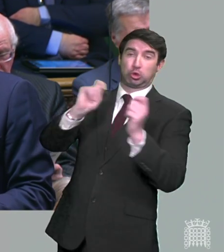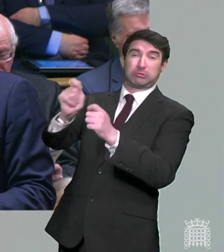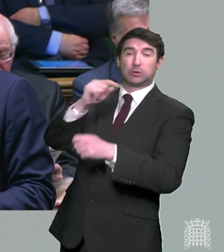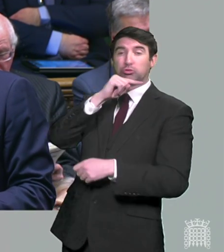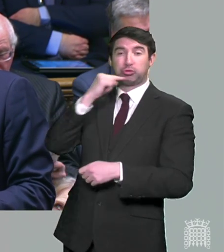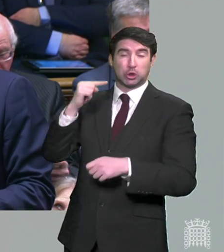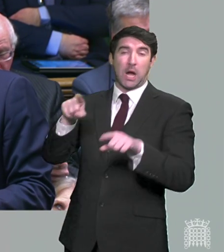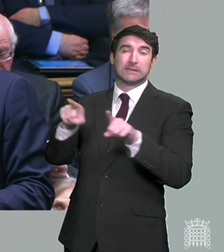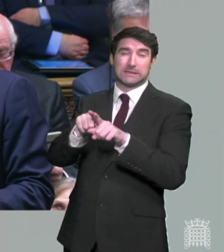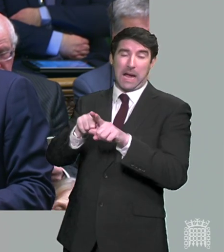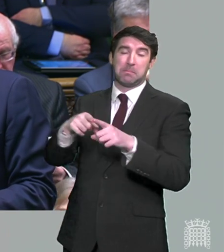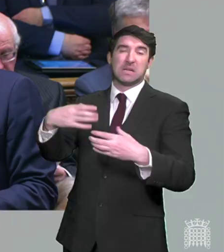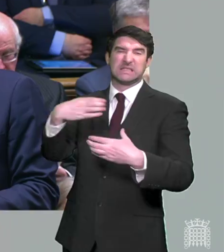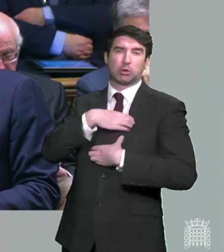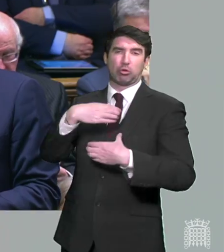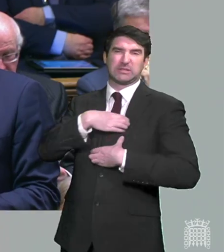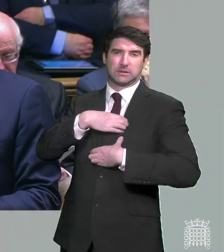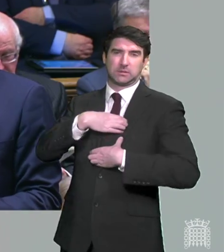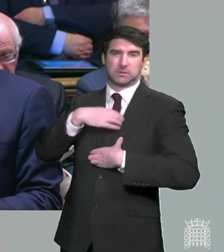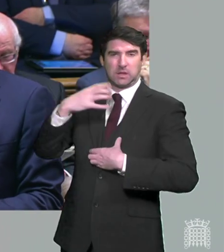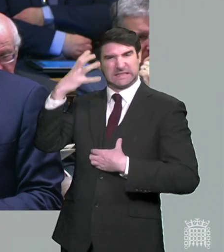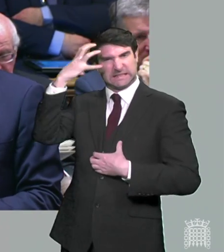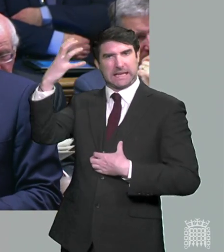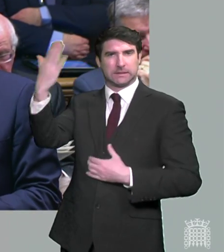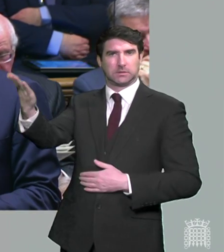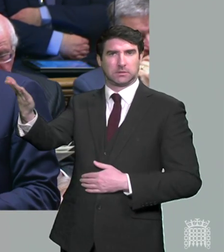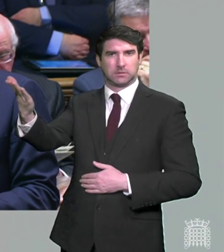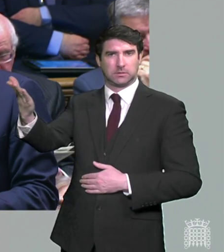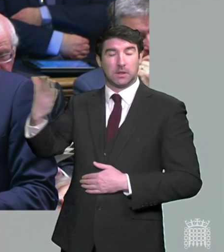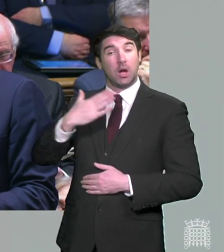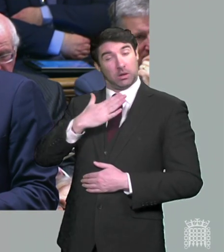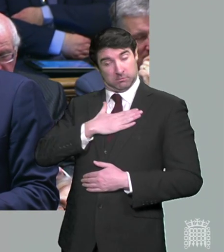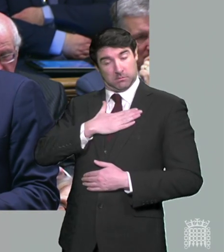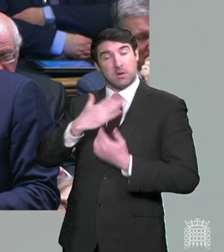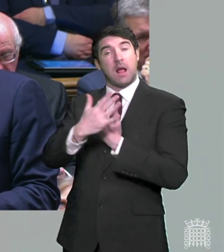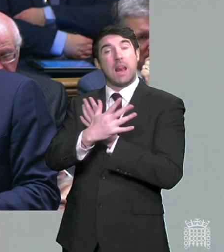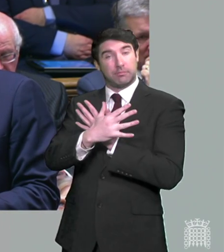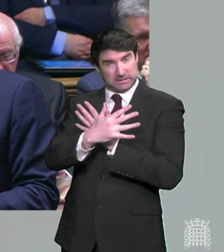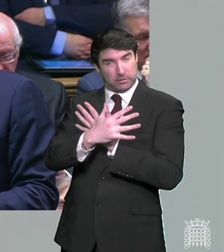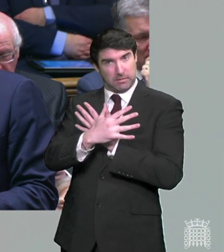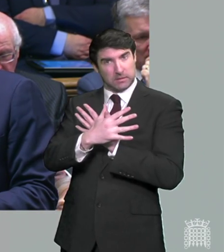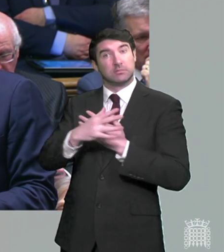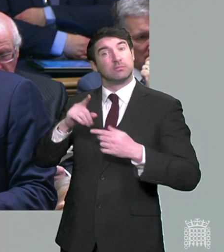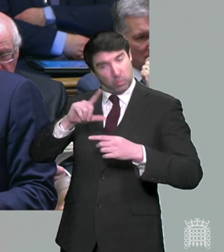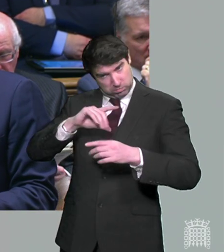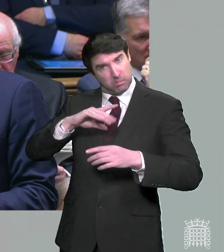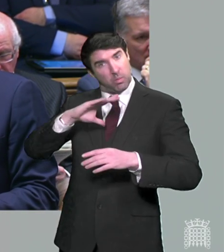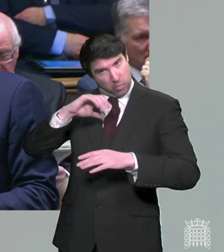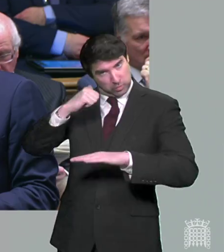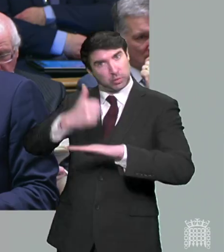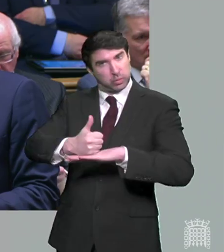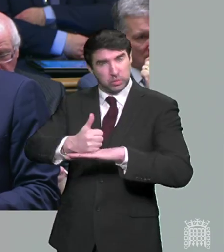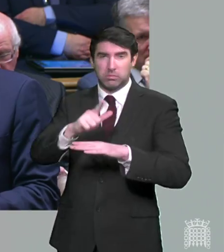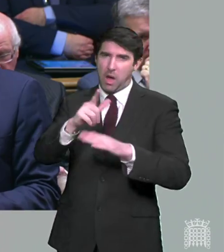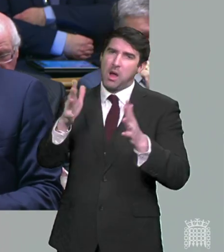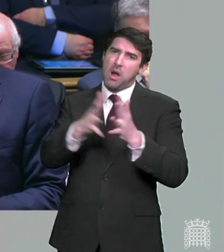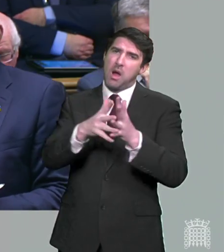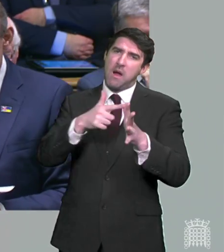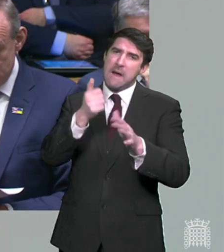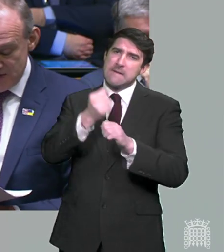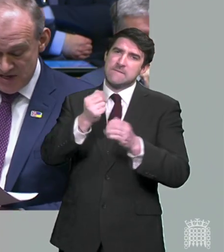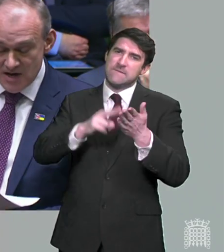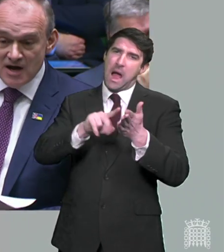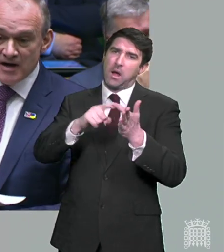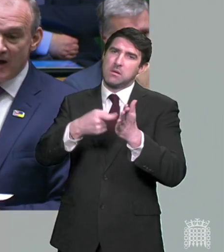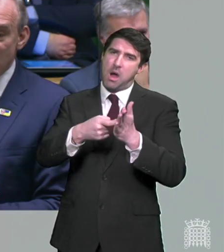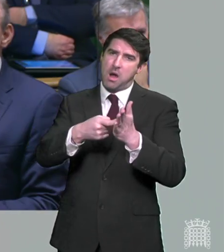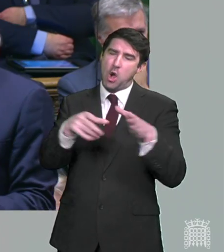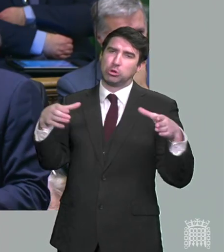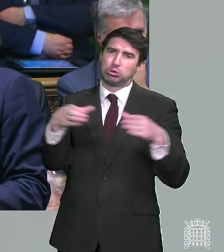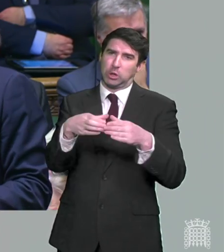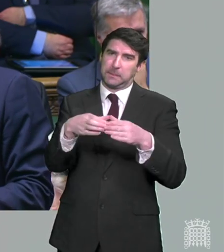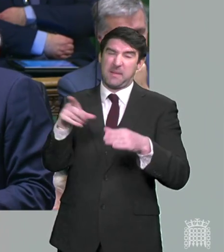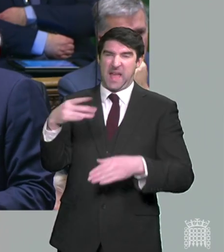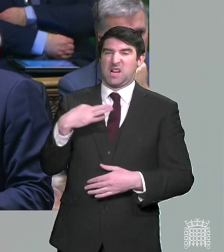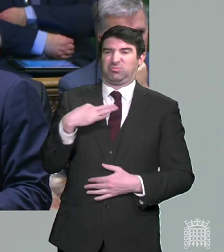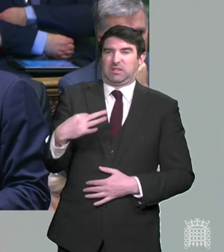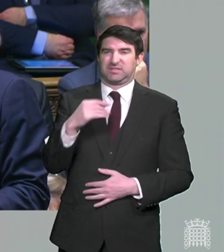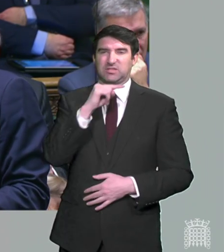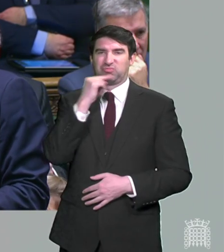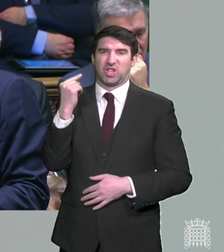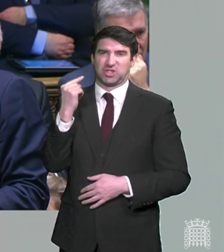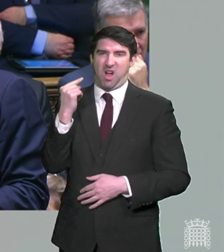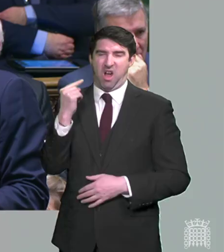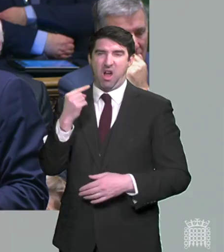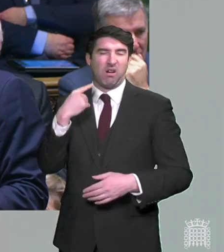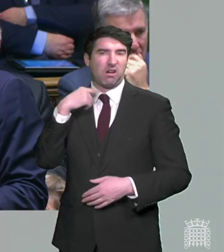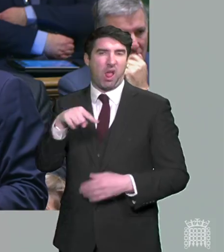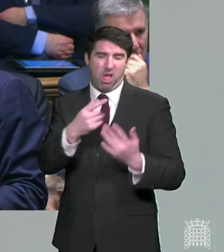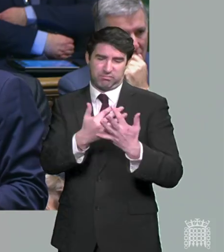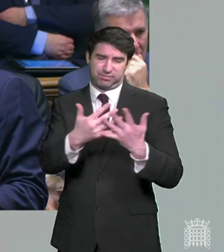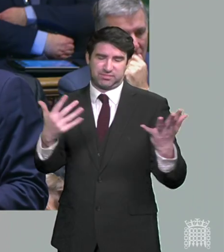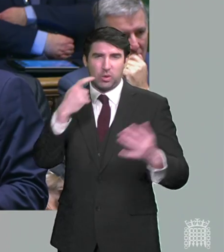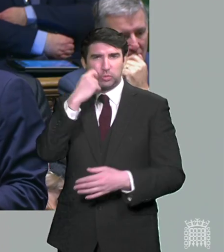Since then, the Liberal Democrats have urged the Government to fulfil that request by proscribing the mercenary Wagner Group, which is doing Putin’s bidding and carrying out atrocities against Ukrainians daily.